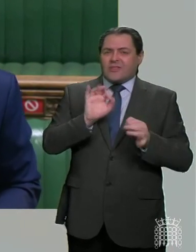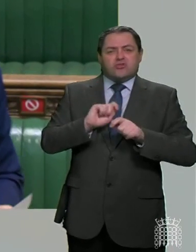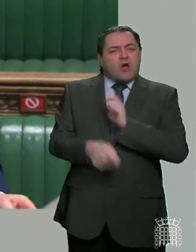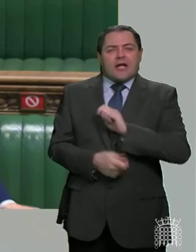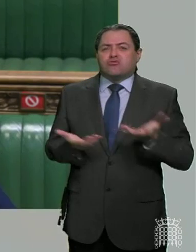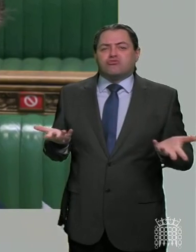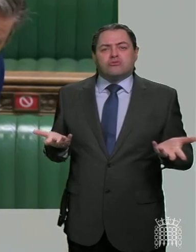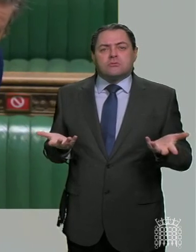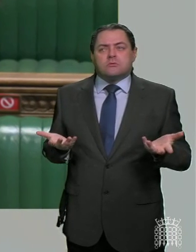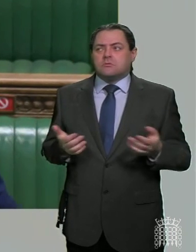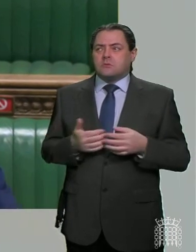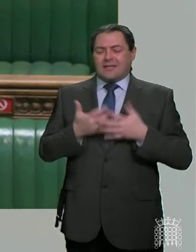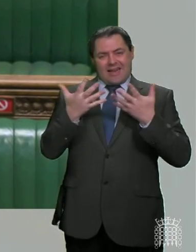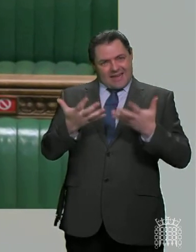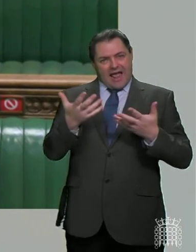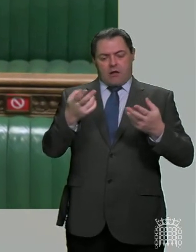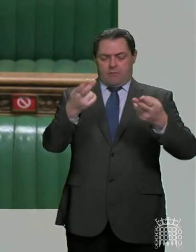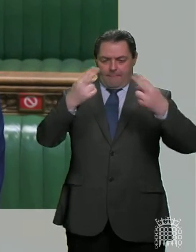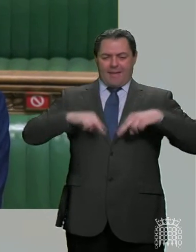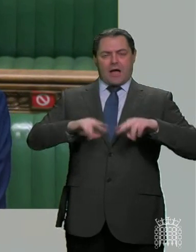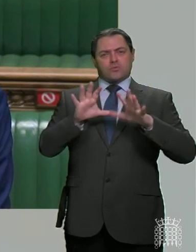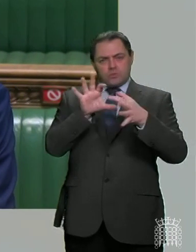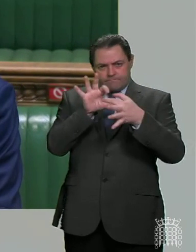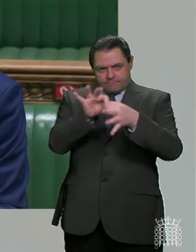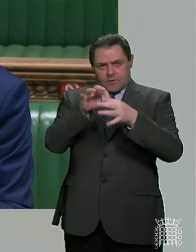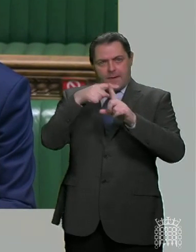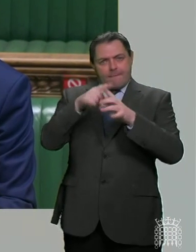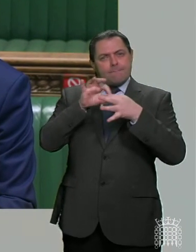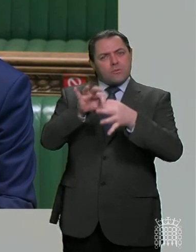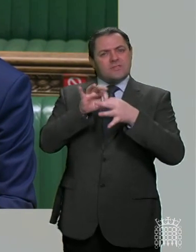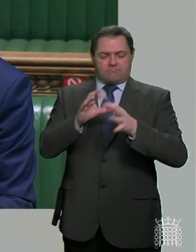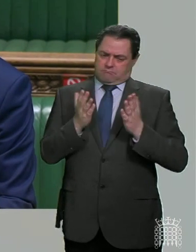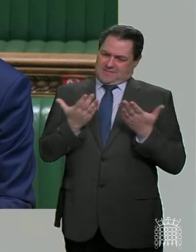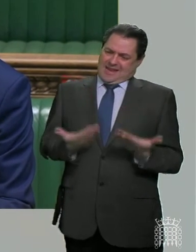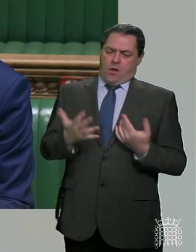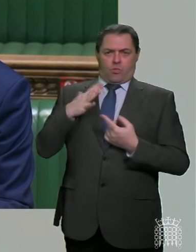Let me try to return to the constructive spirit, because I think that is demanded of all of us.